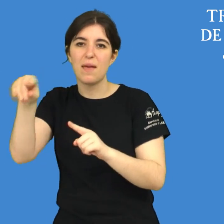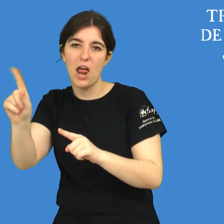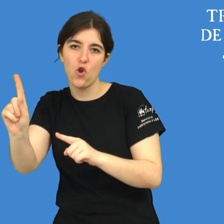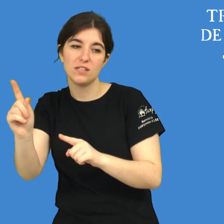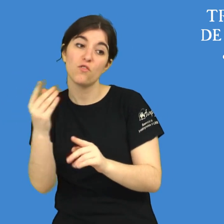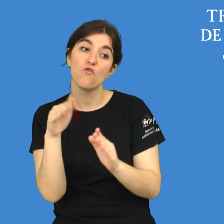no